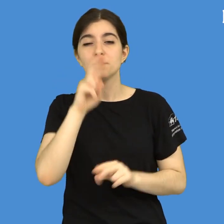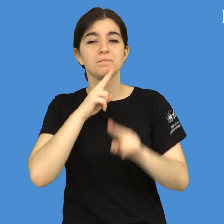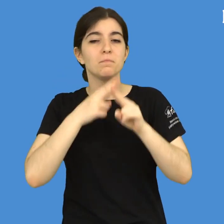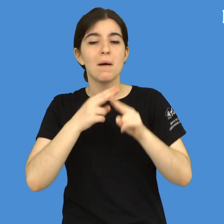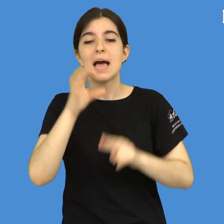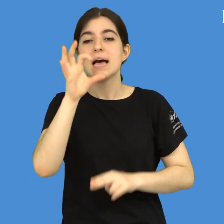nombre